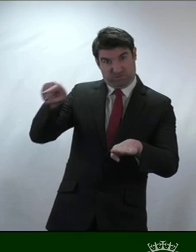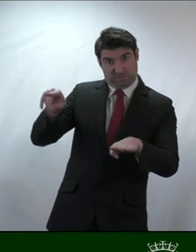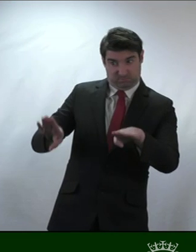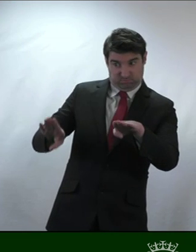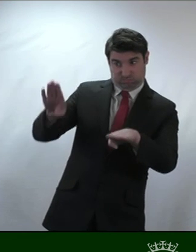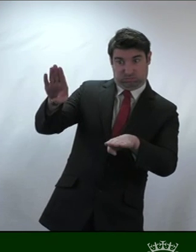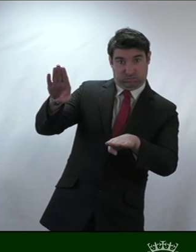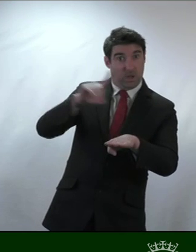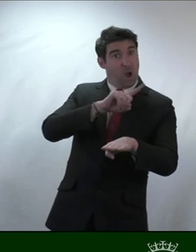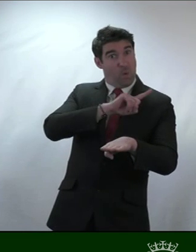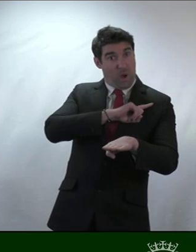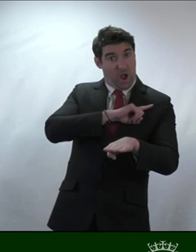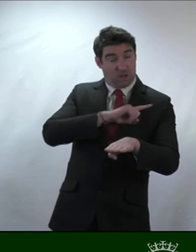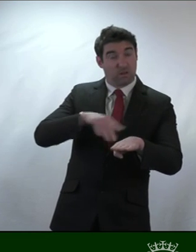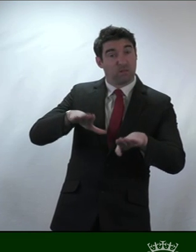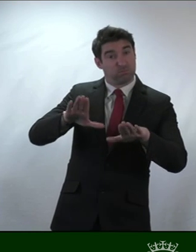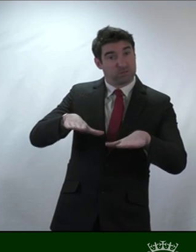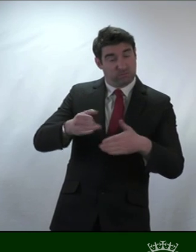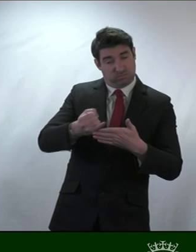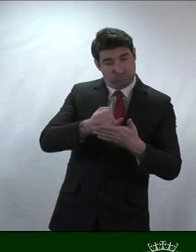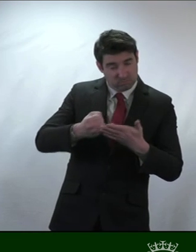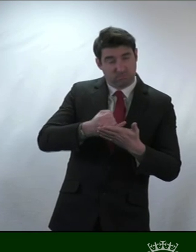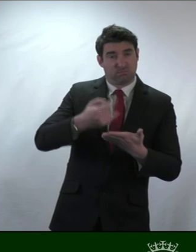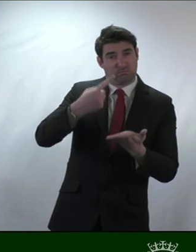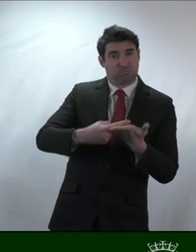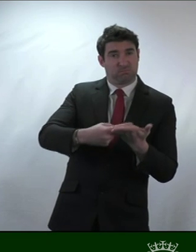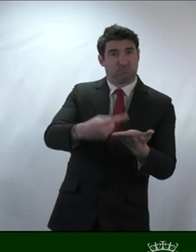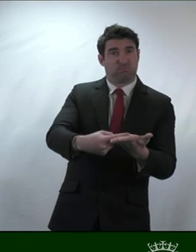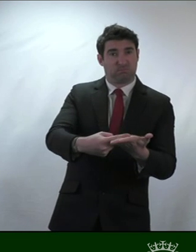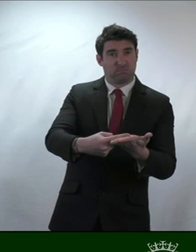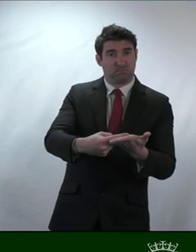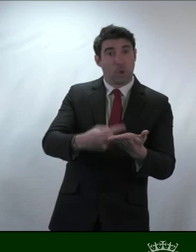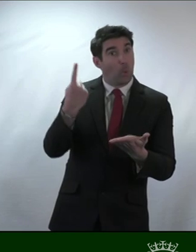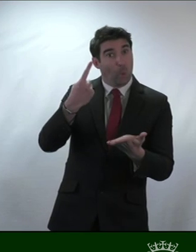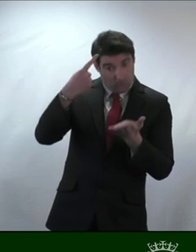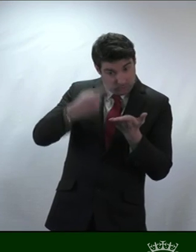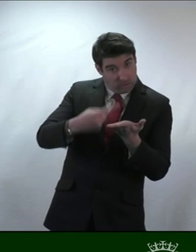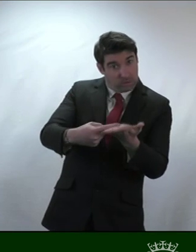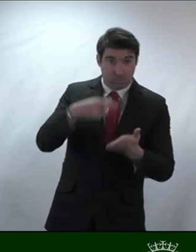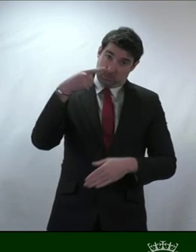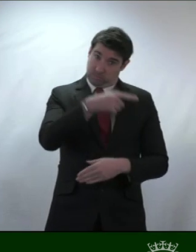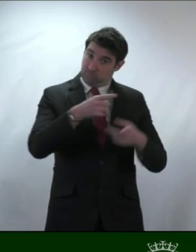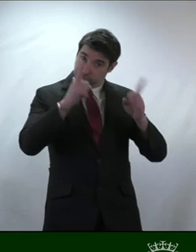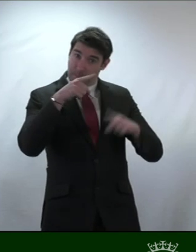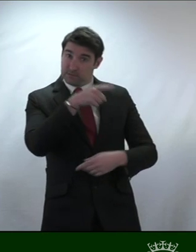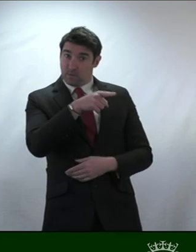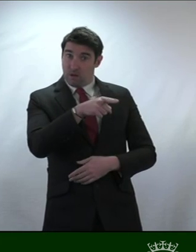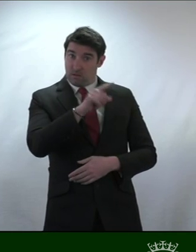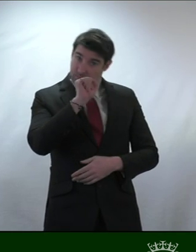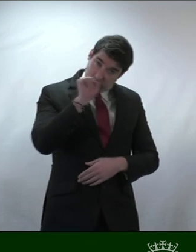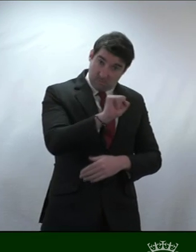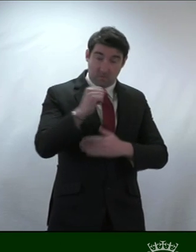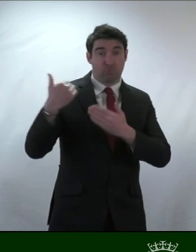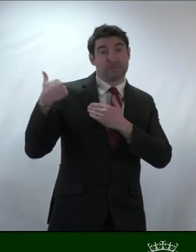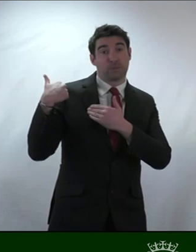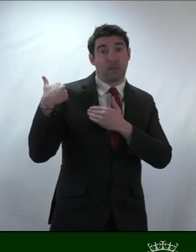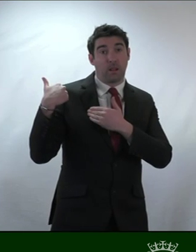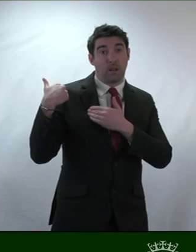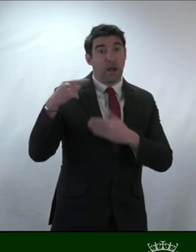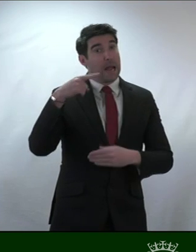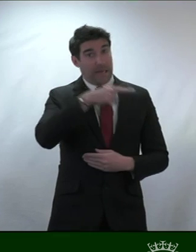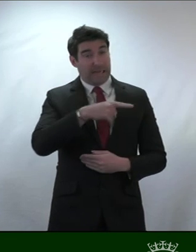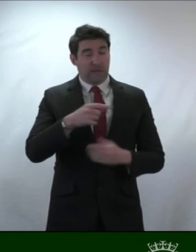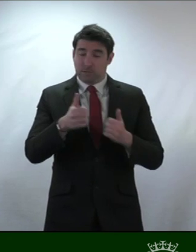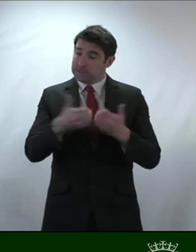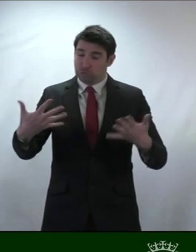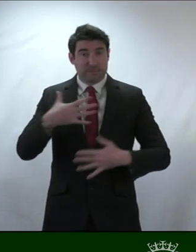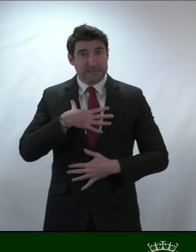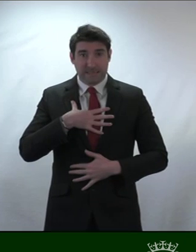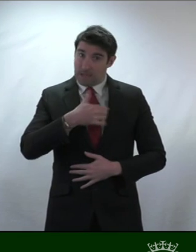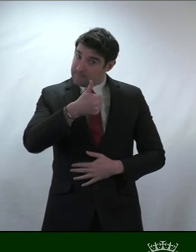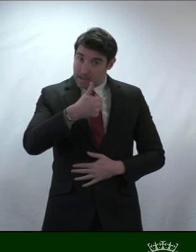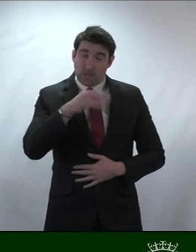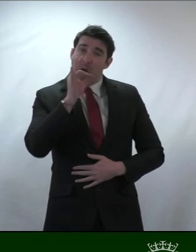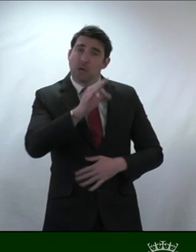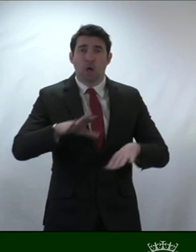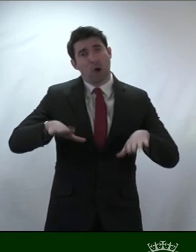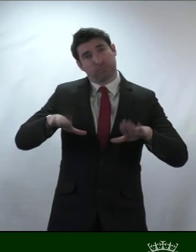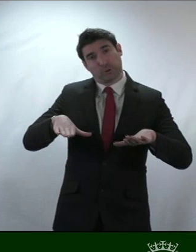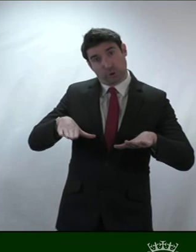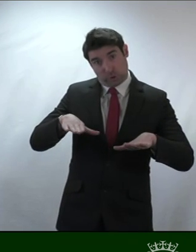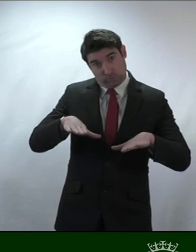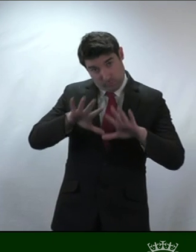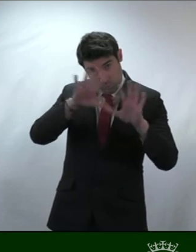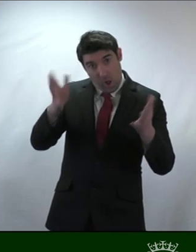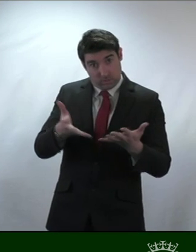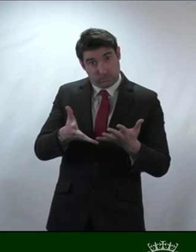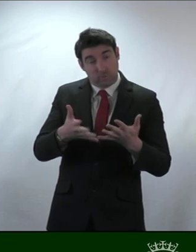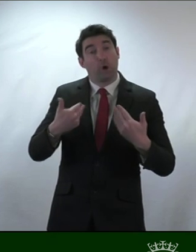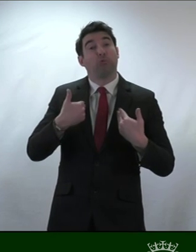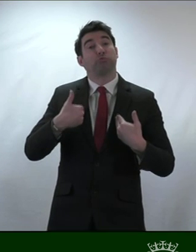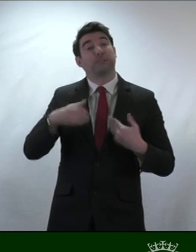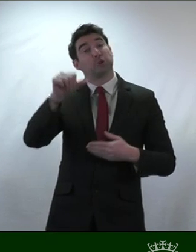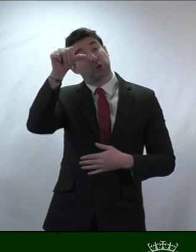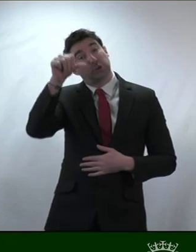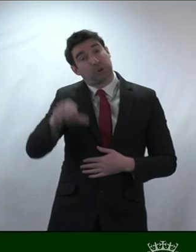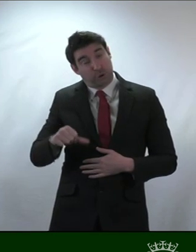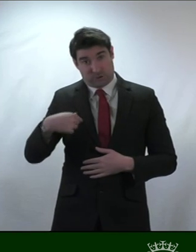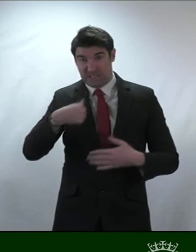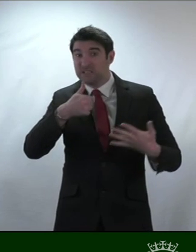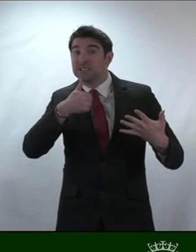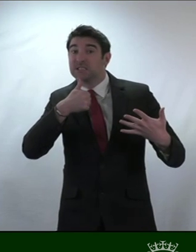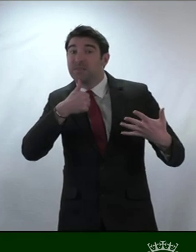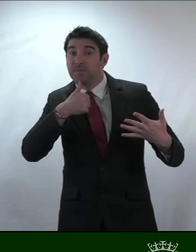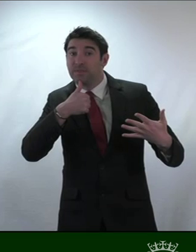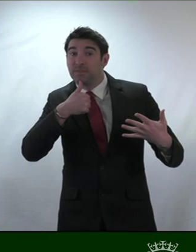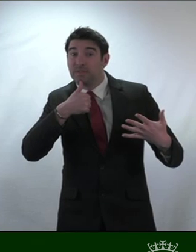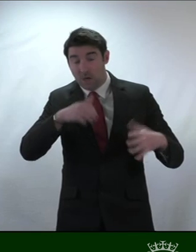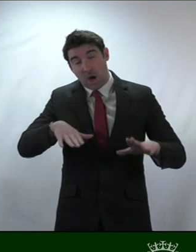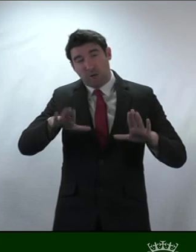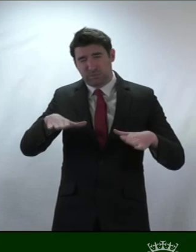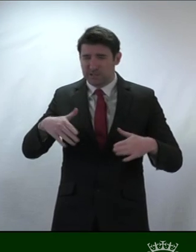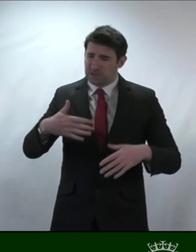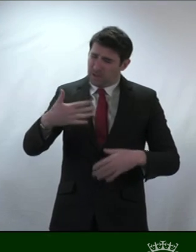It is the result of the Prime Minister’s choices. But if the Prime Minister disagrees, perhaps he can tell us why Britain, the sixth-richest country in the world, with all our brilliant scientists and amazing NHS, ends the year